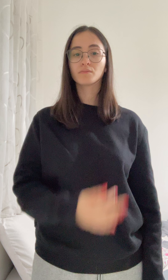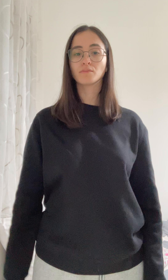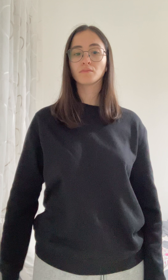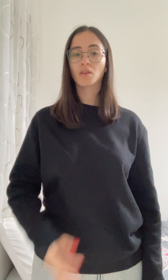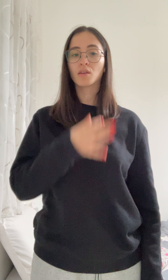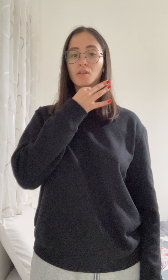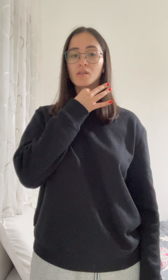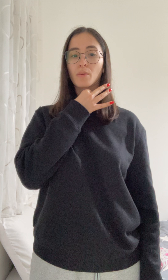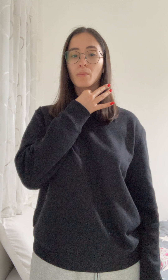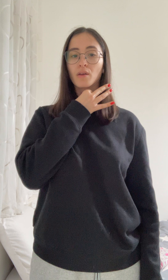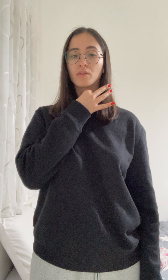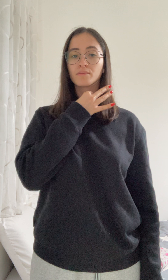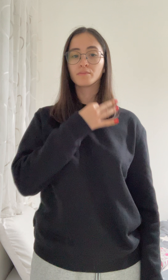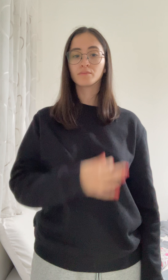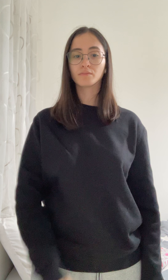צמא